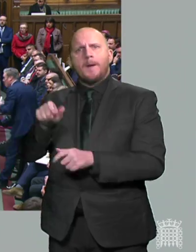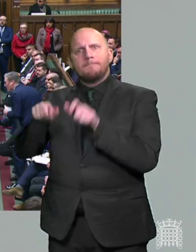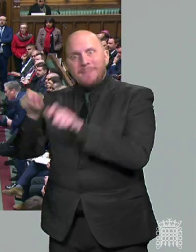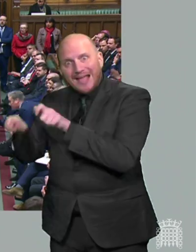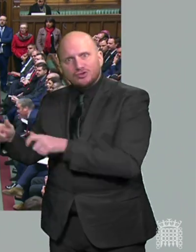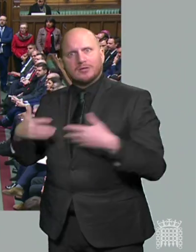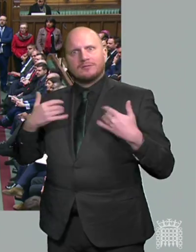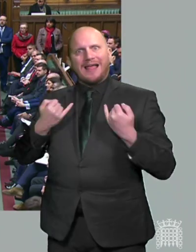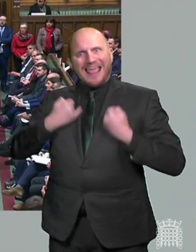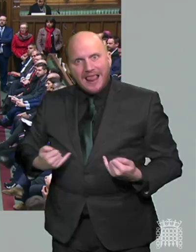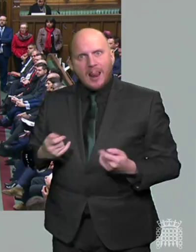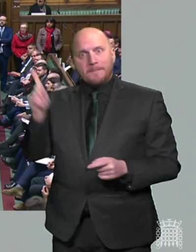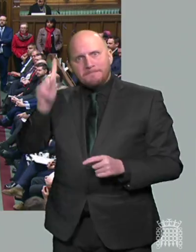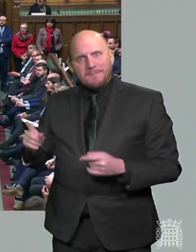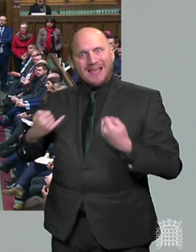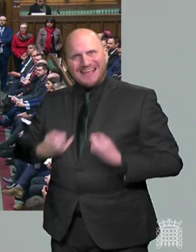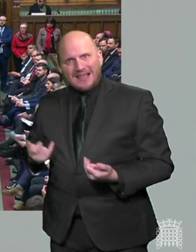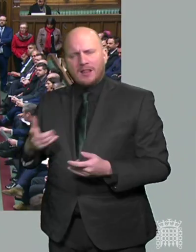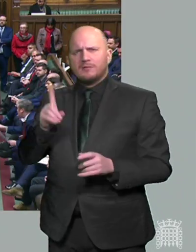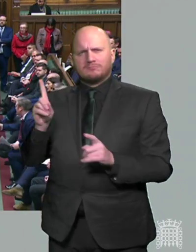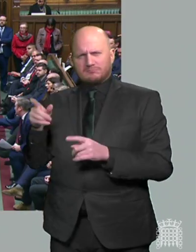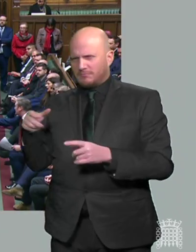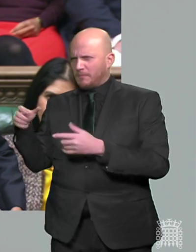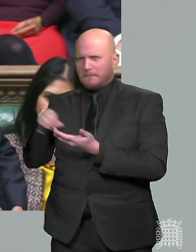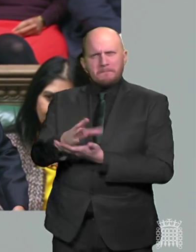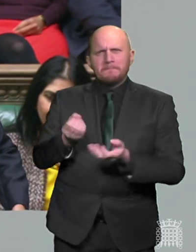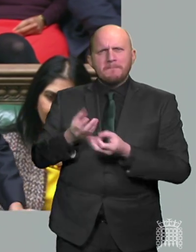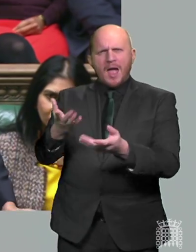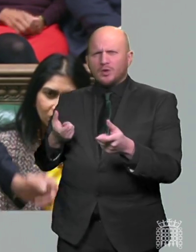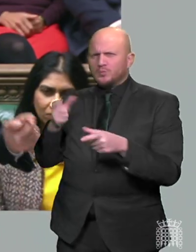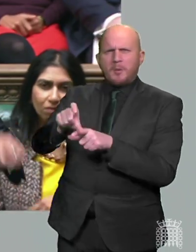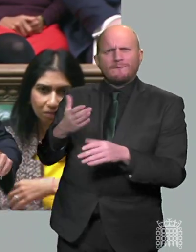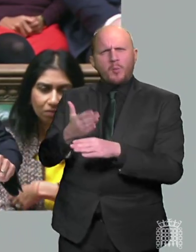Let me tell the right honourable and learned Gentleman what we are doing.